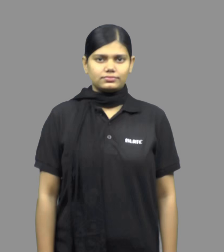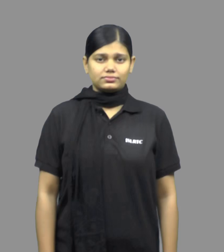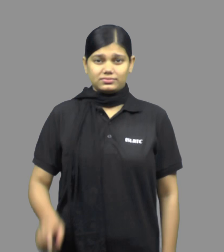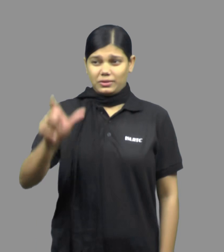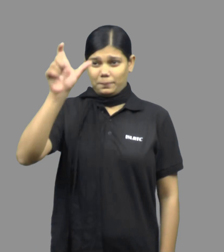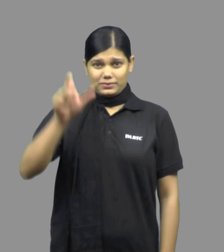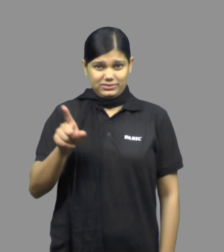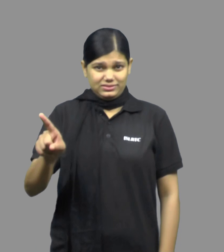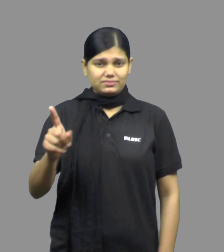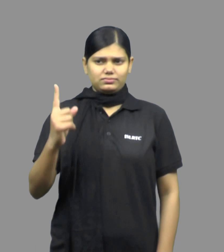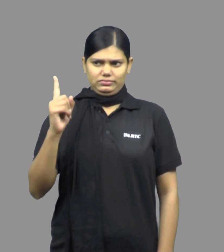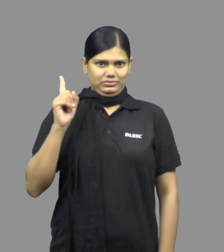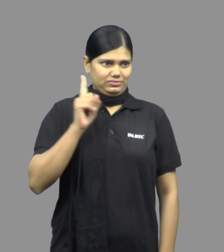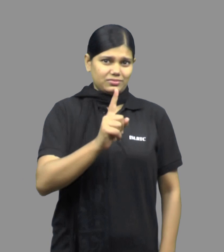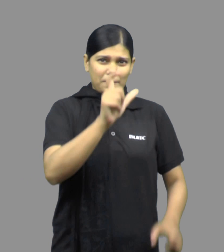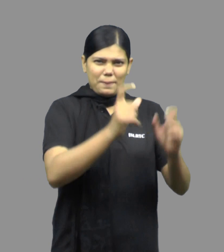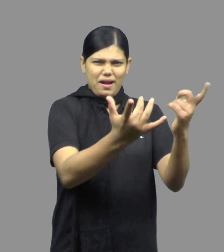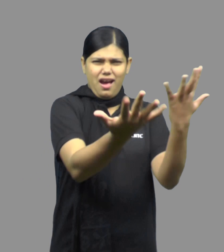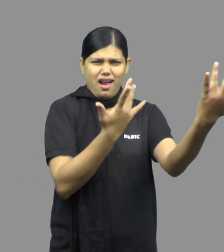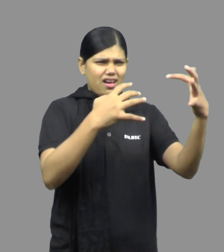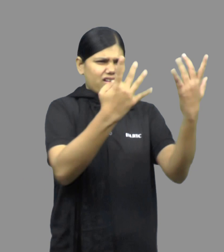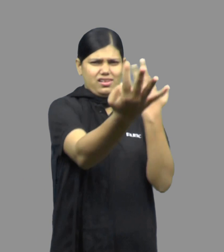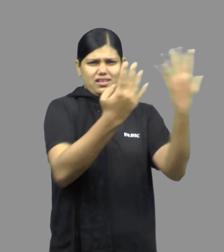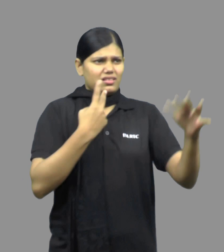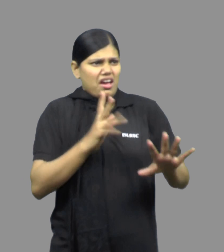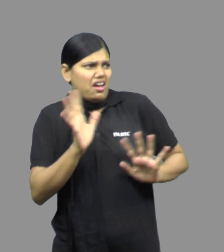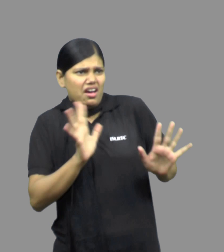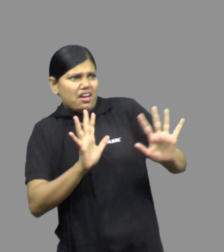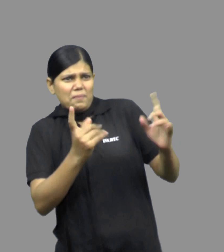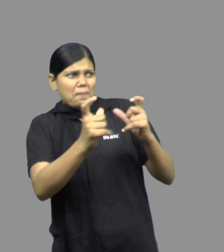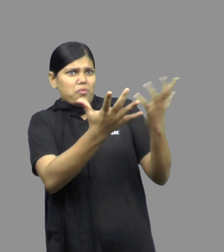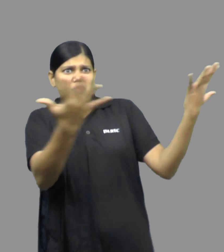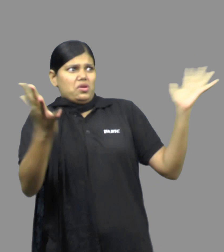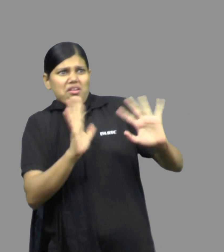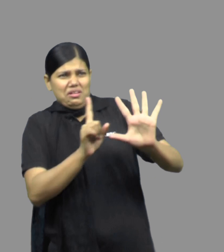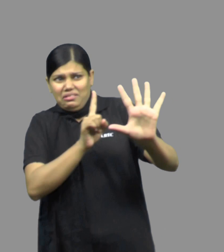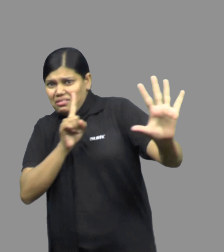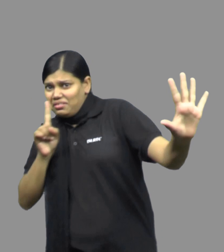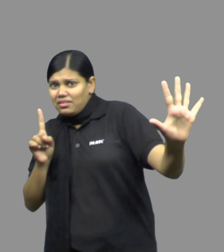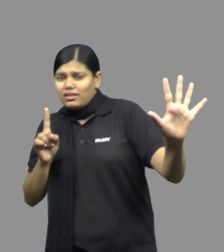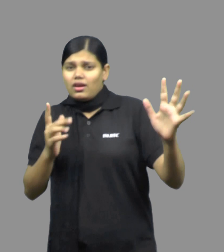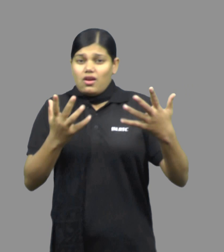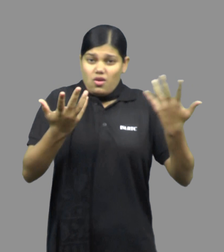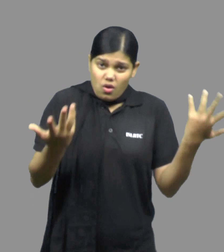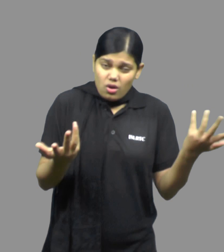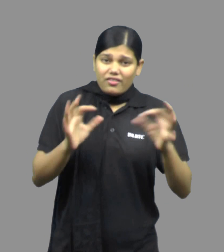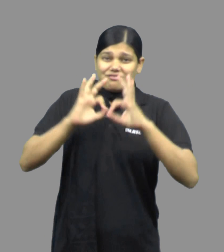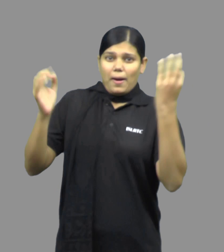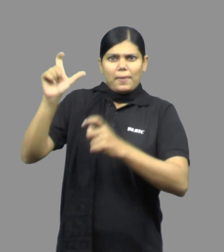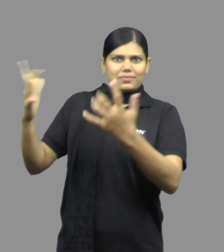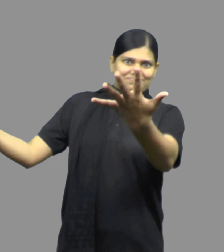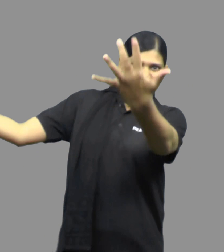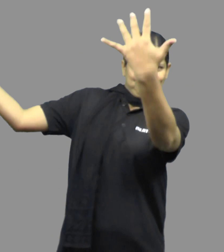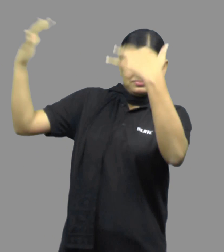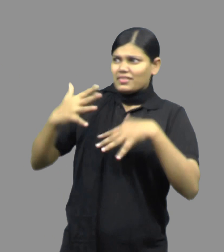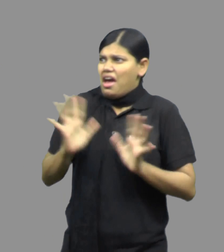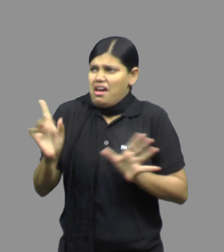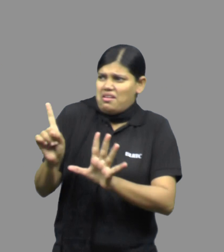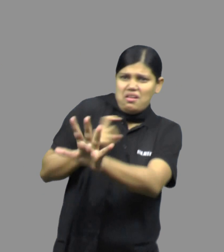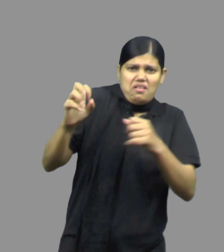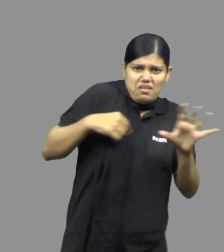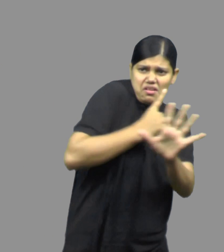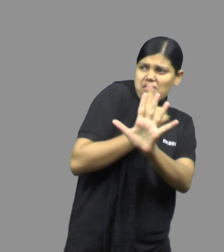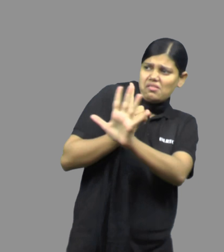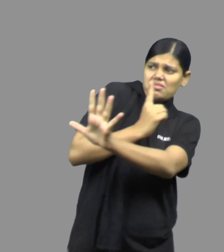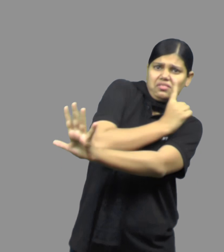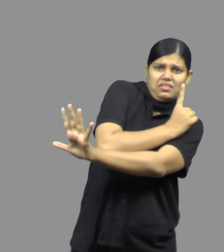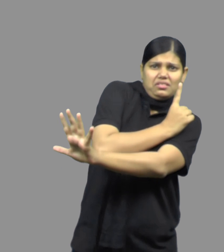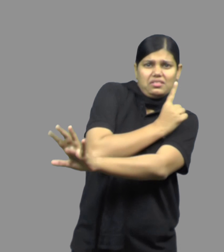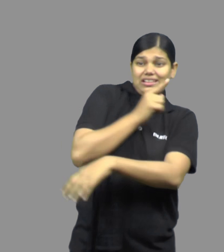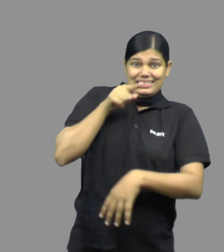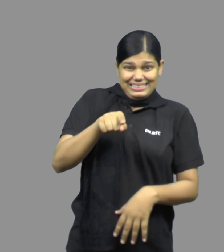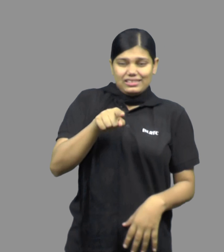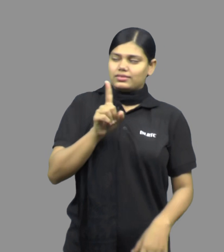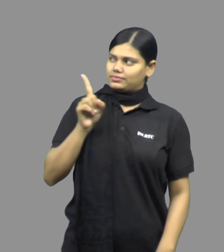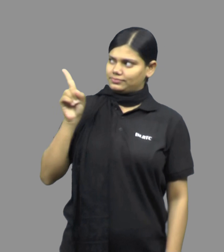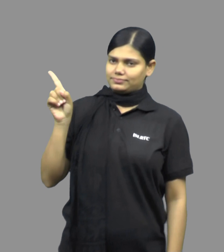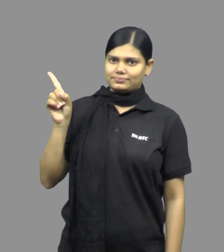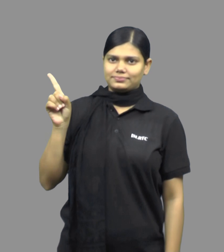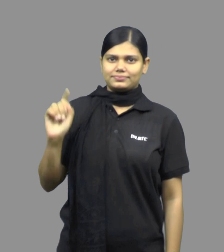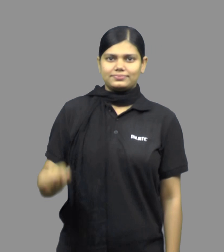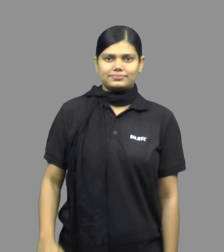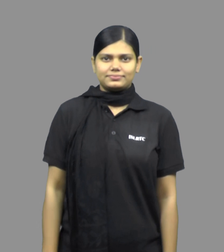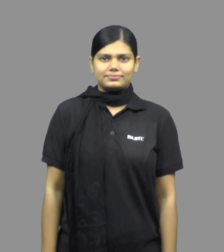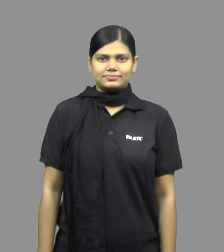Agoraphobia